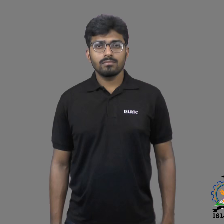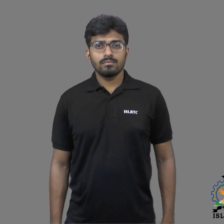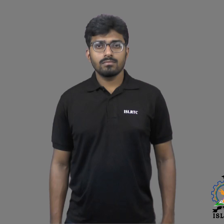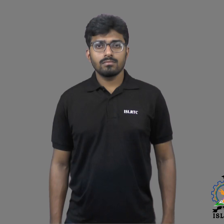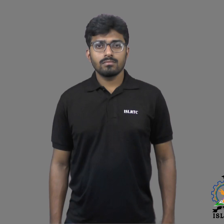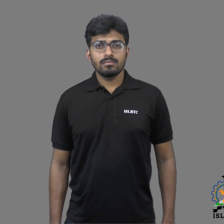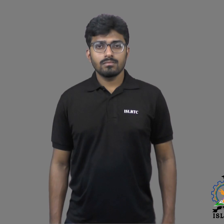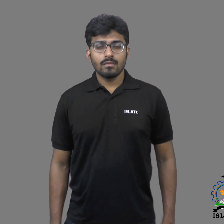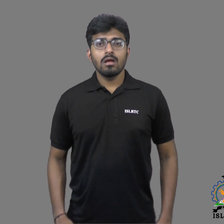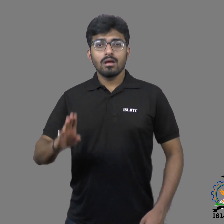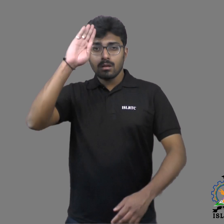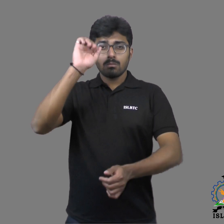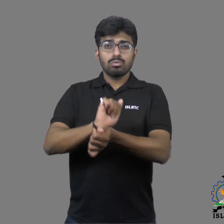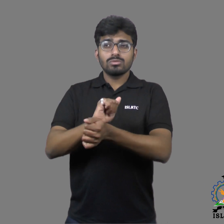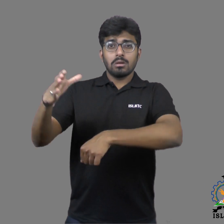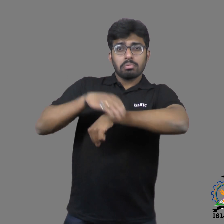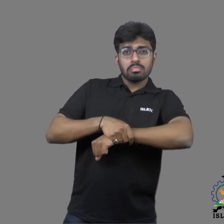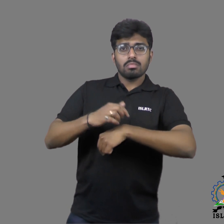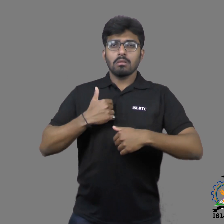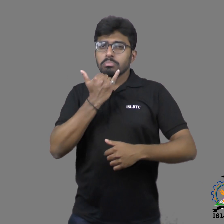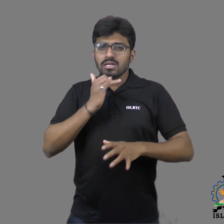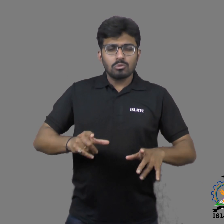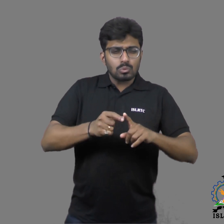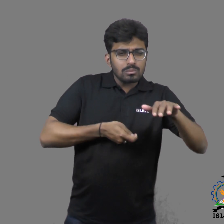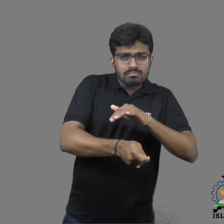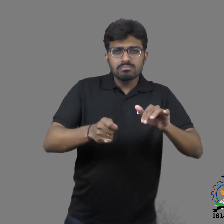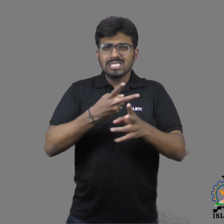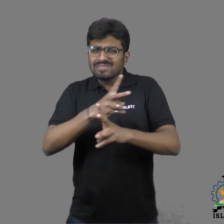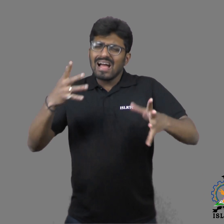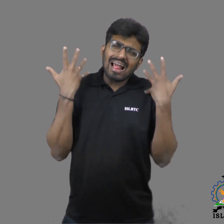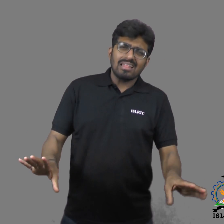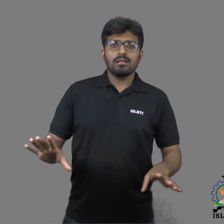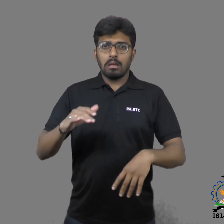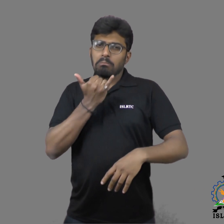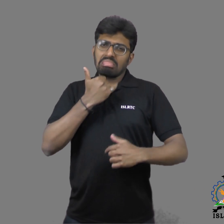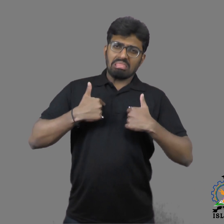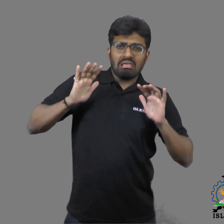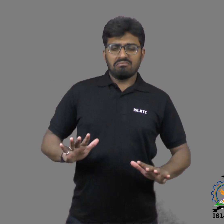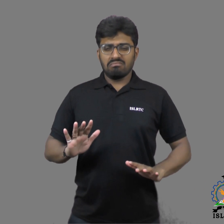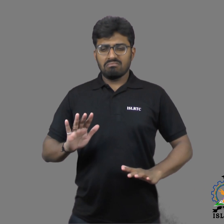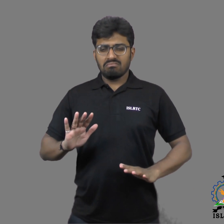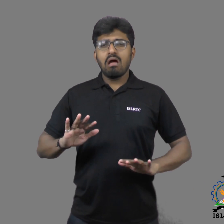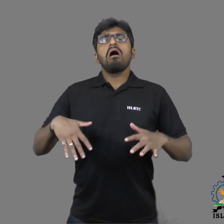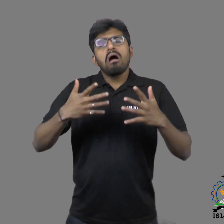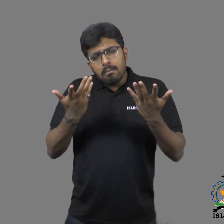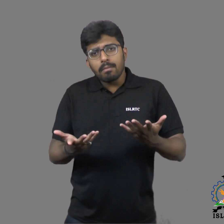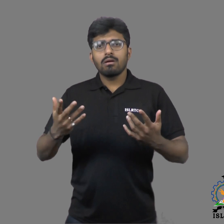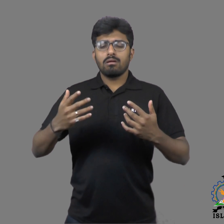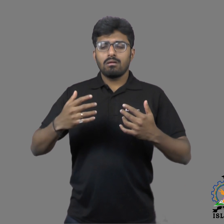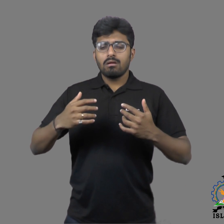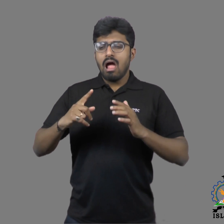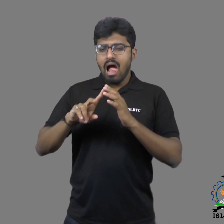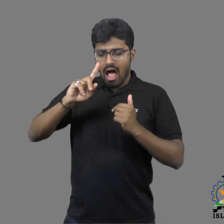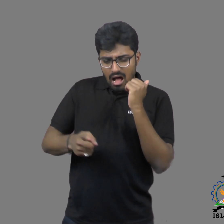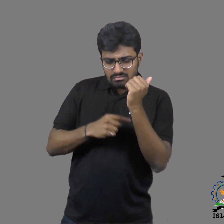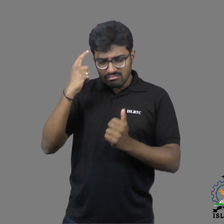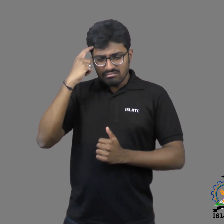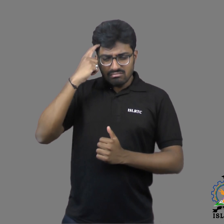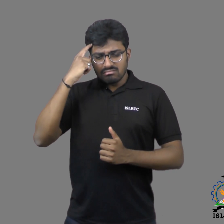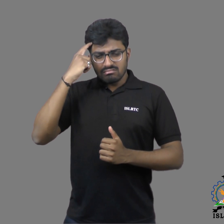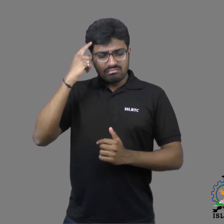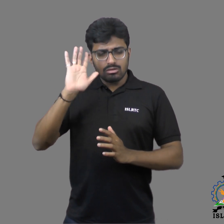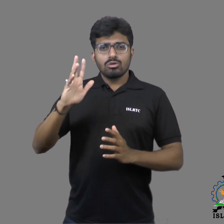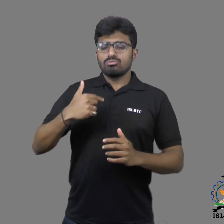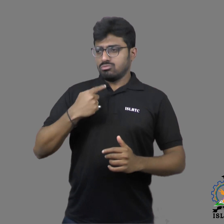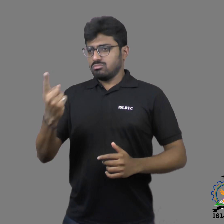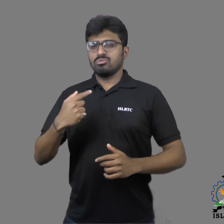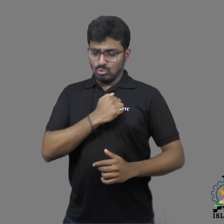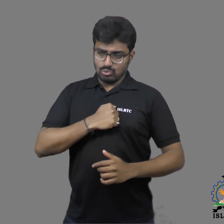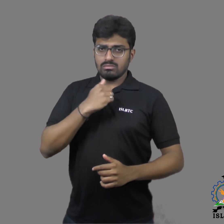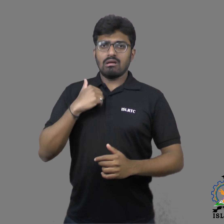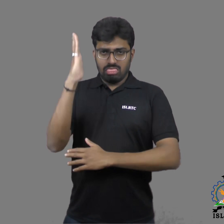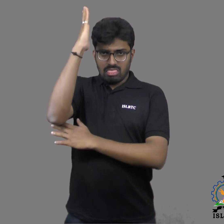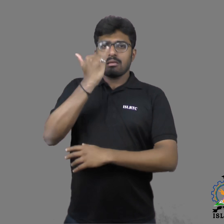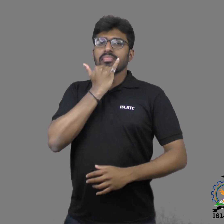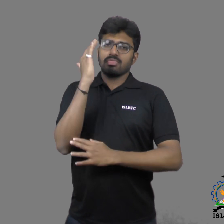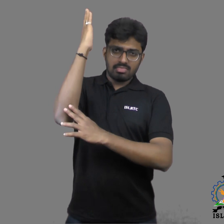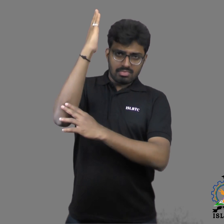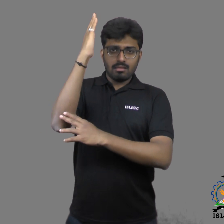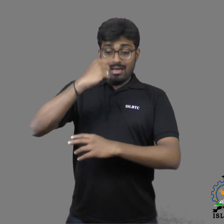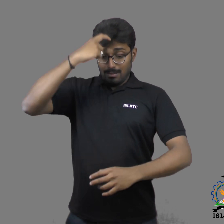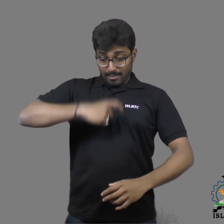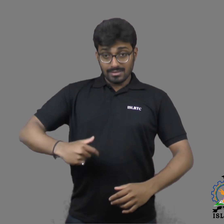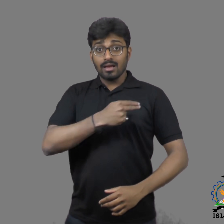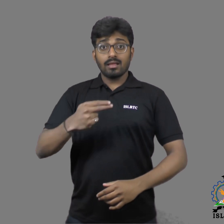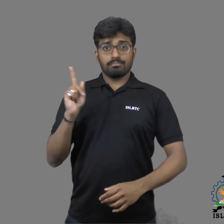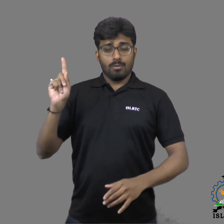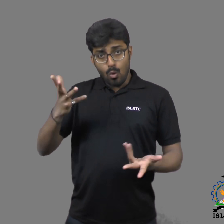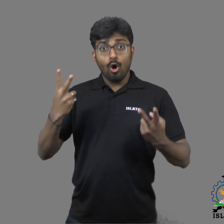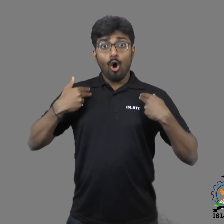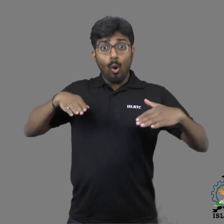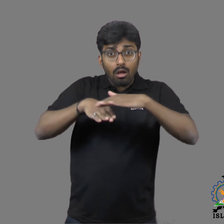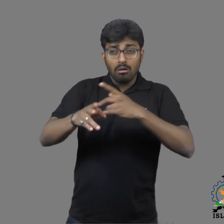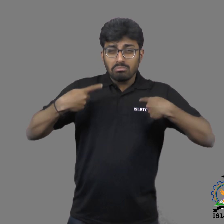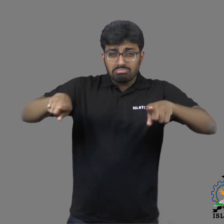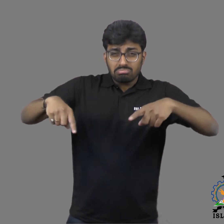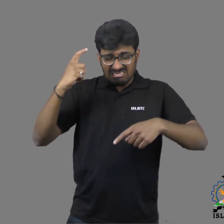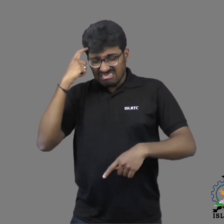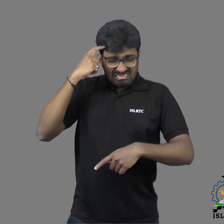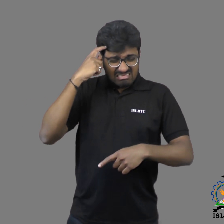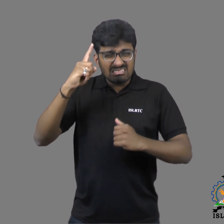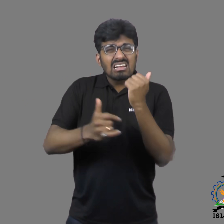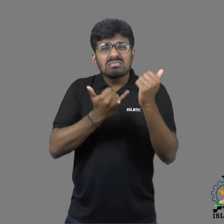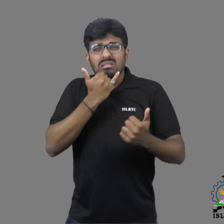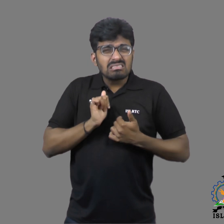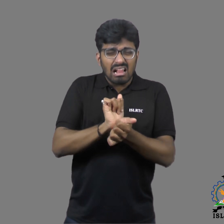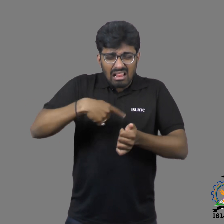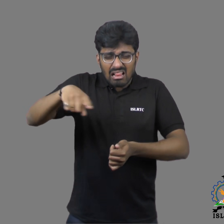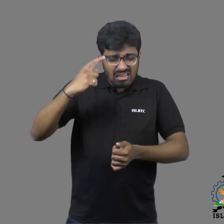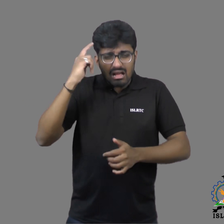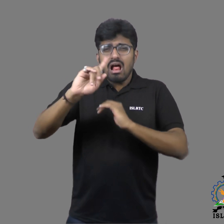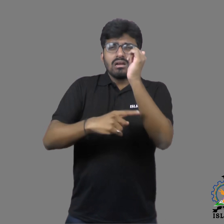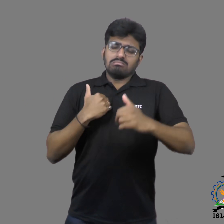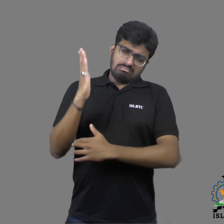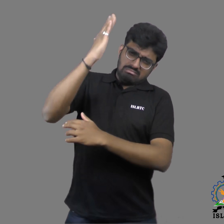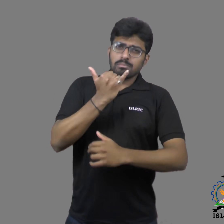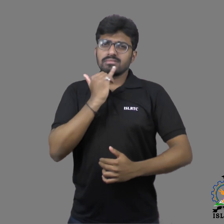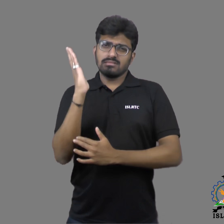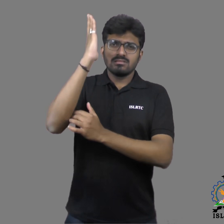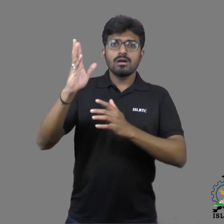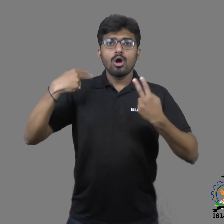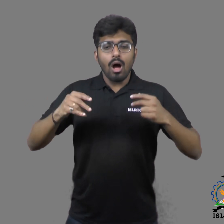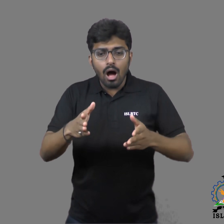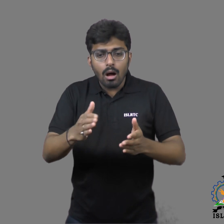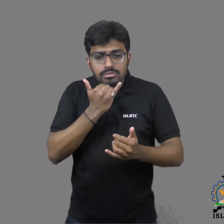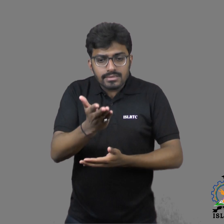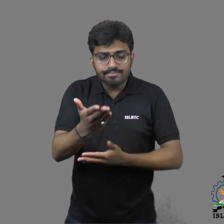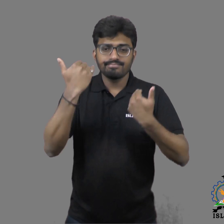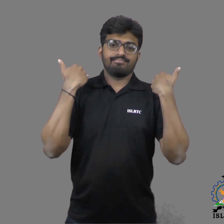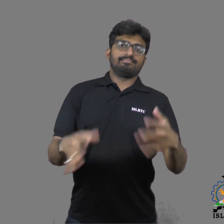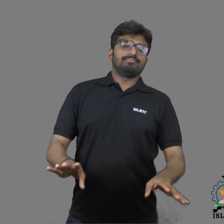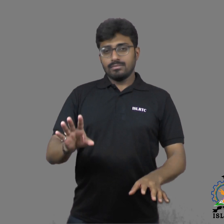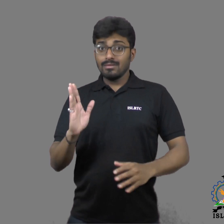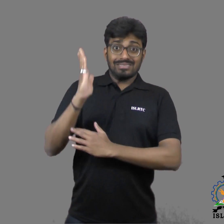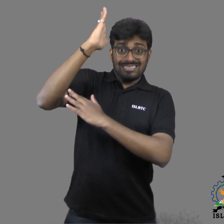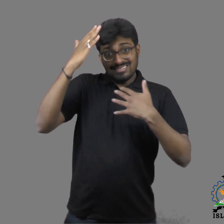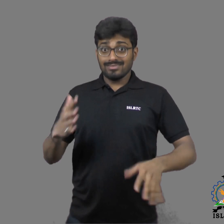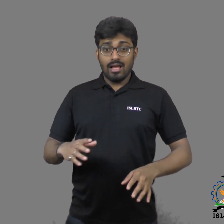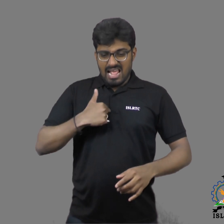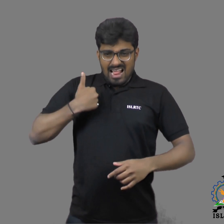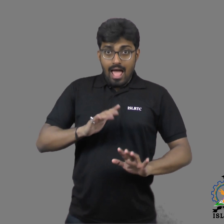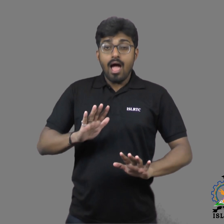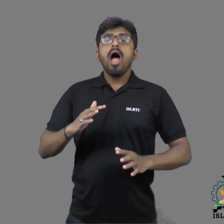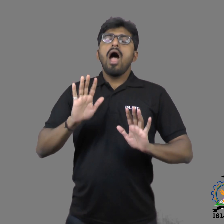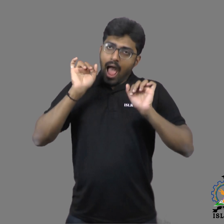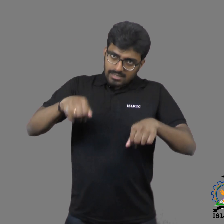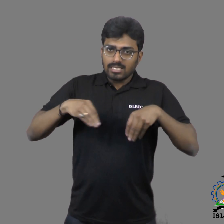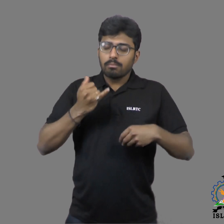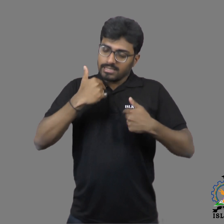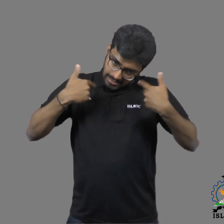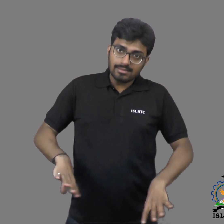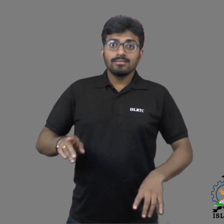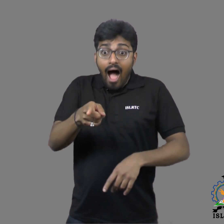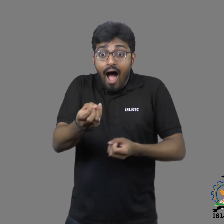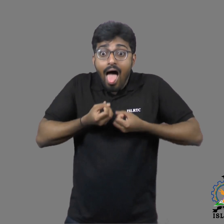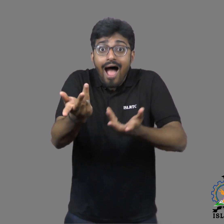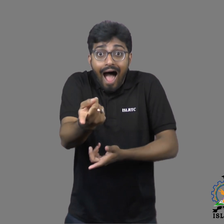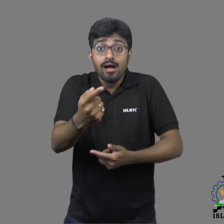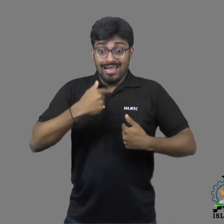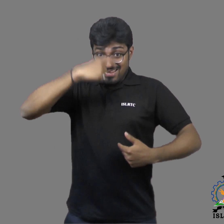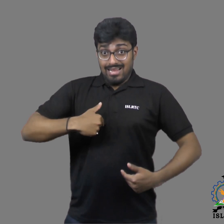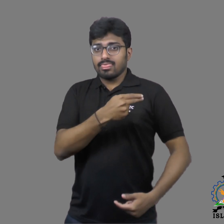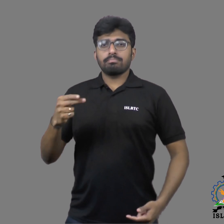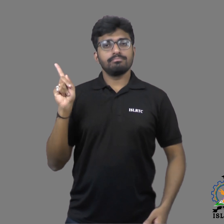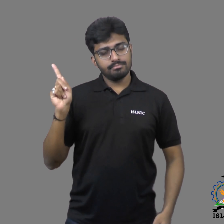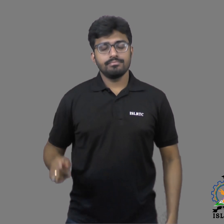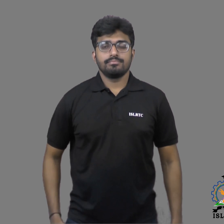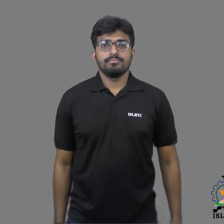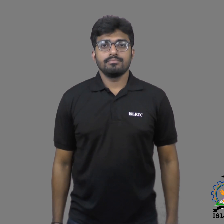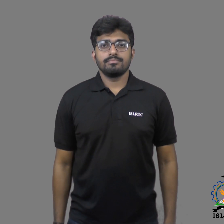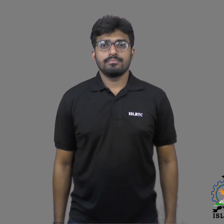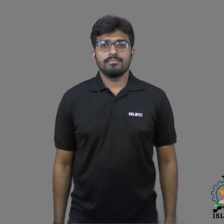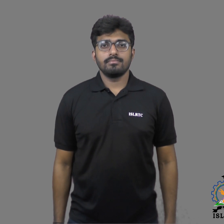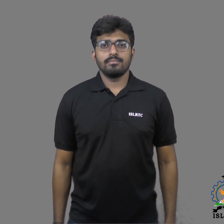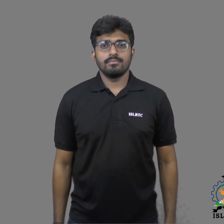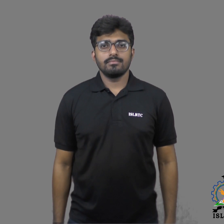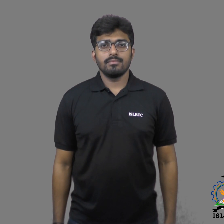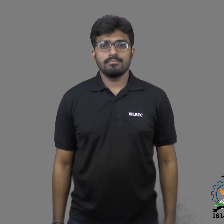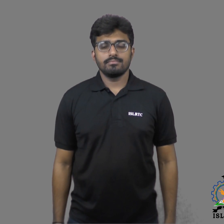Approver